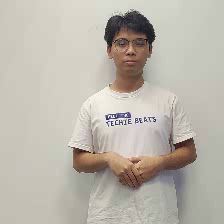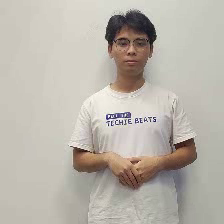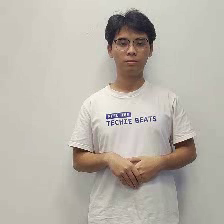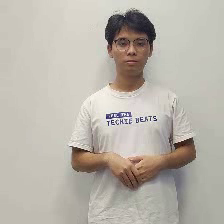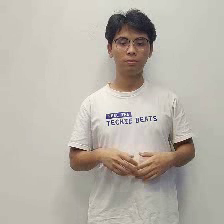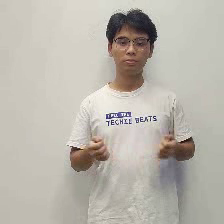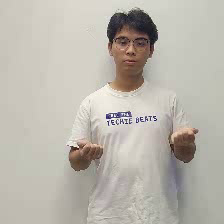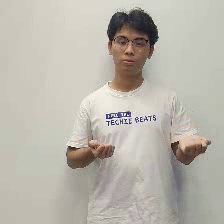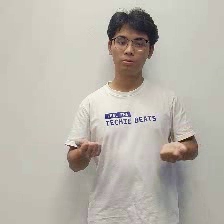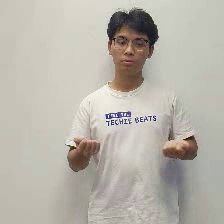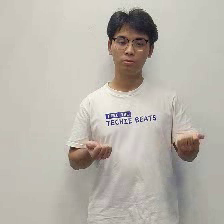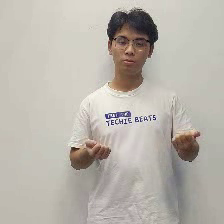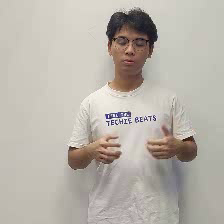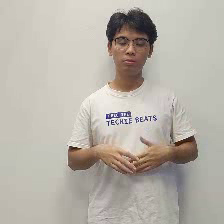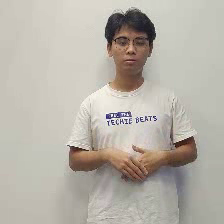Ô tô